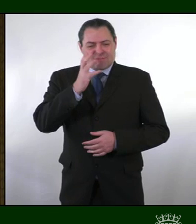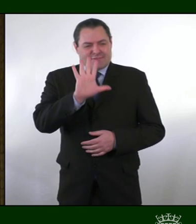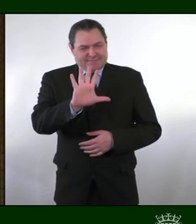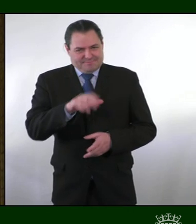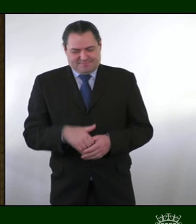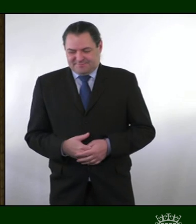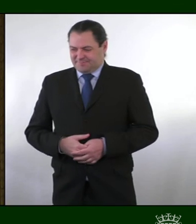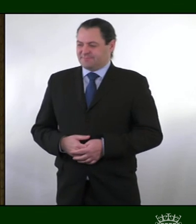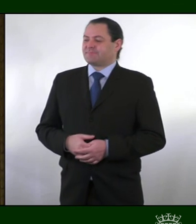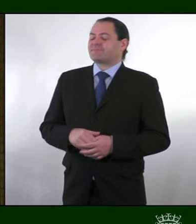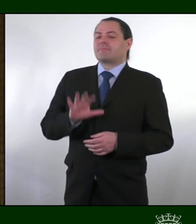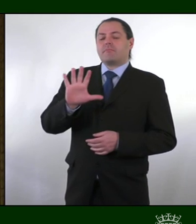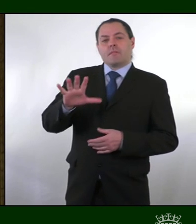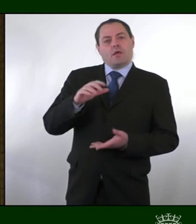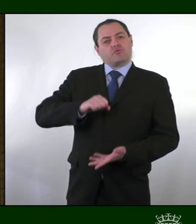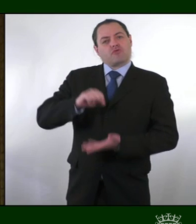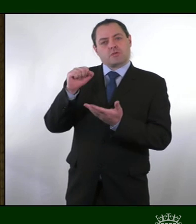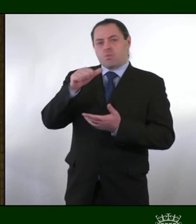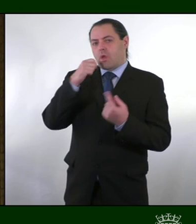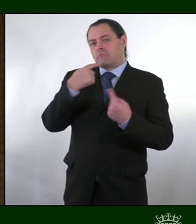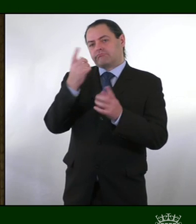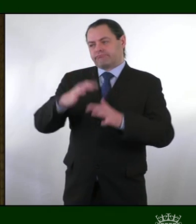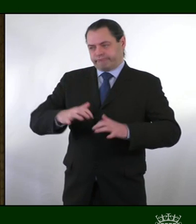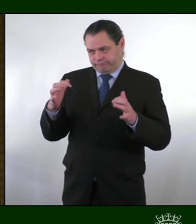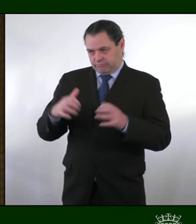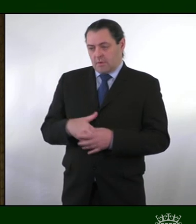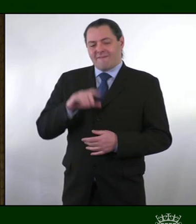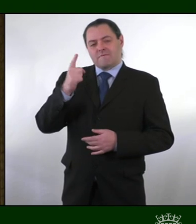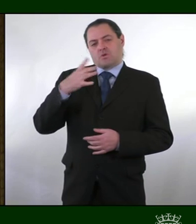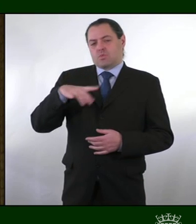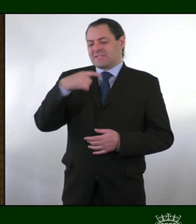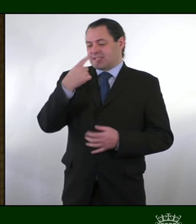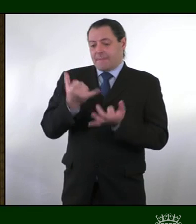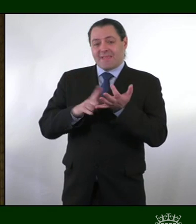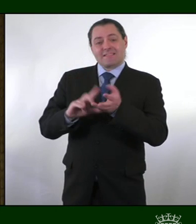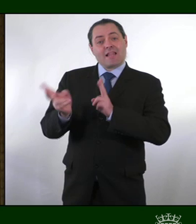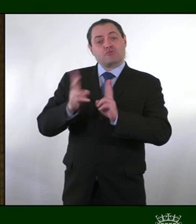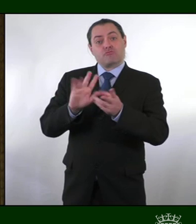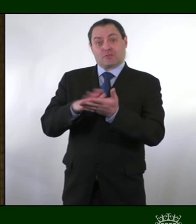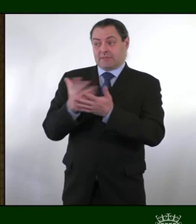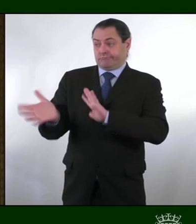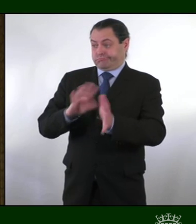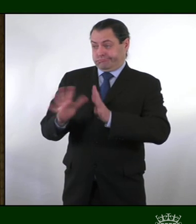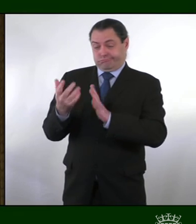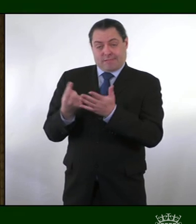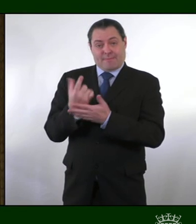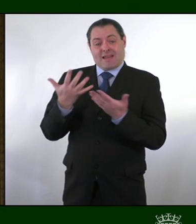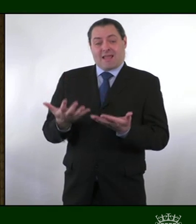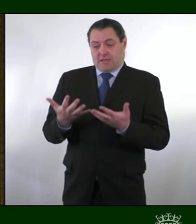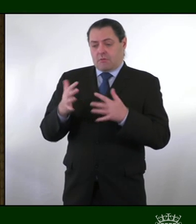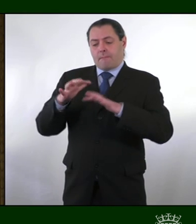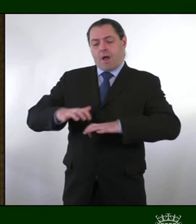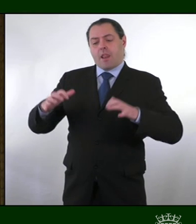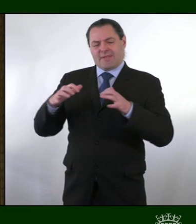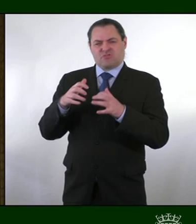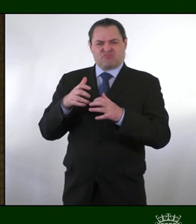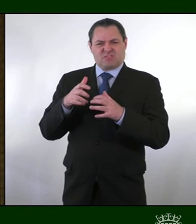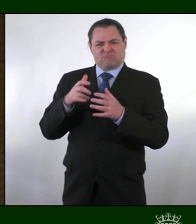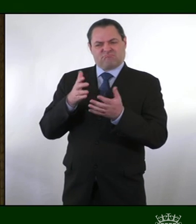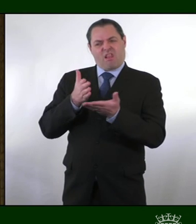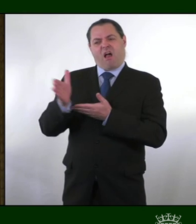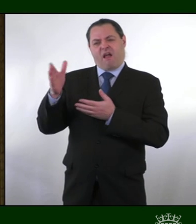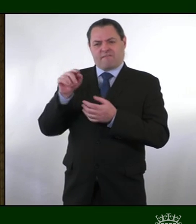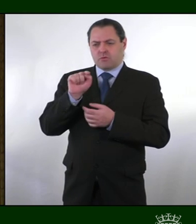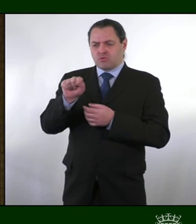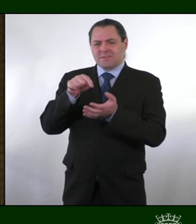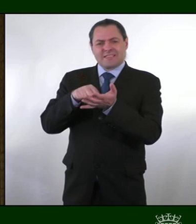Before the Chancellor of the Exchequer addresses the Chamber, I would like to point out that British Sign Language interpretation of the statement is available to watch on parliamentlive.